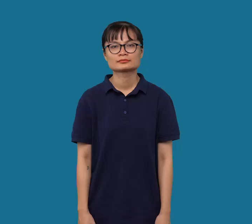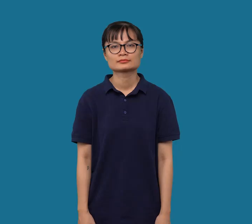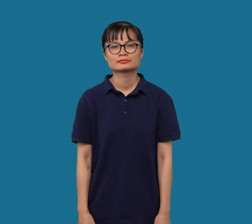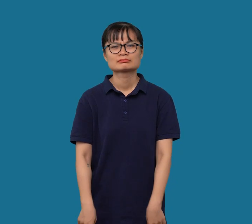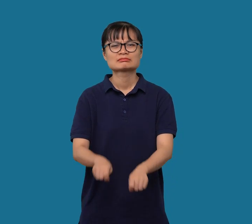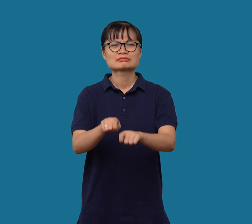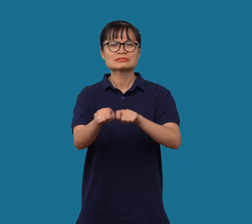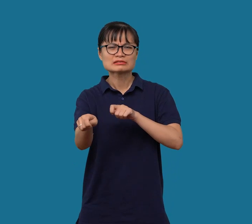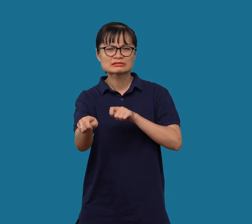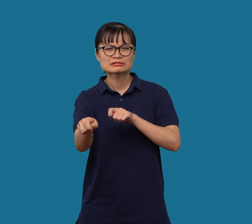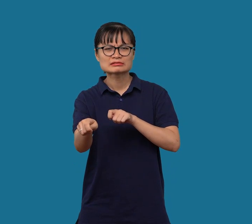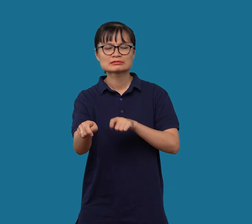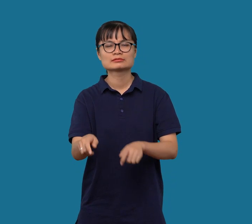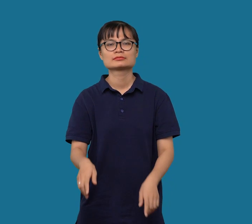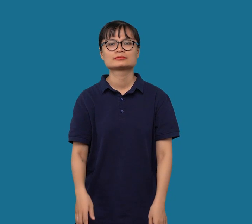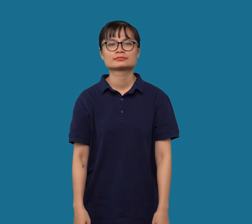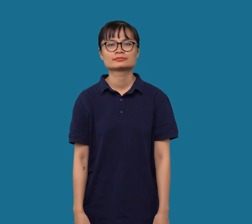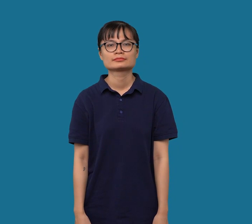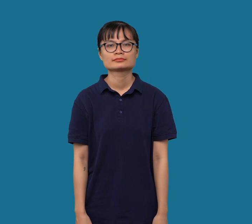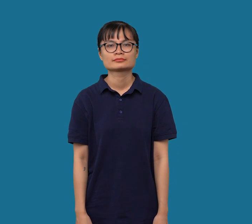xé rách